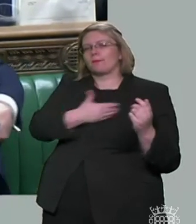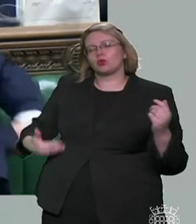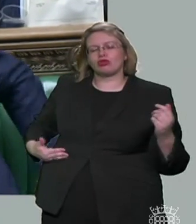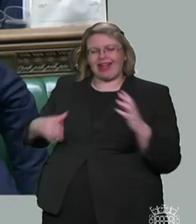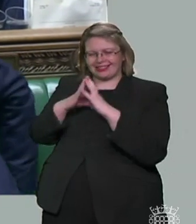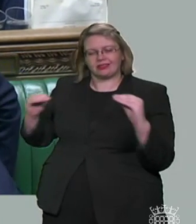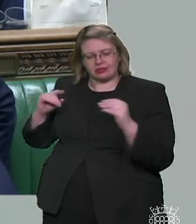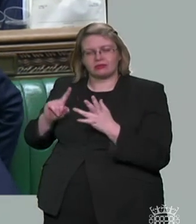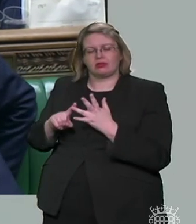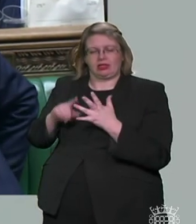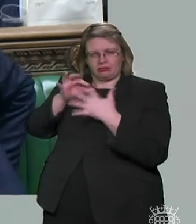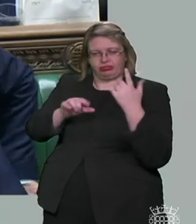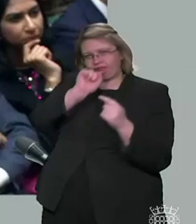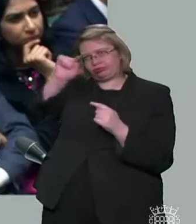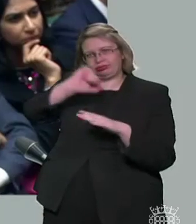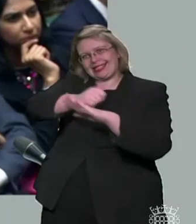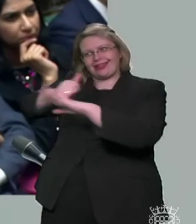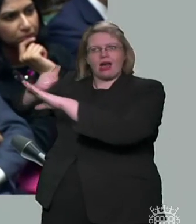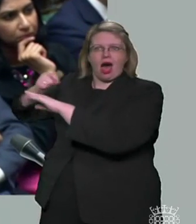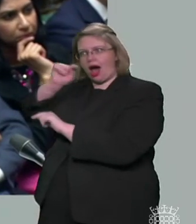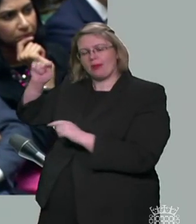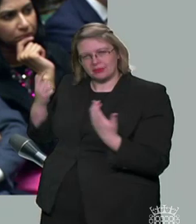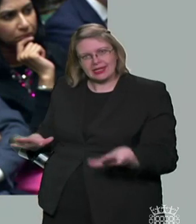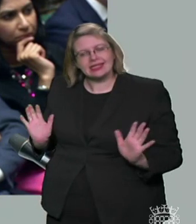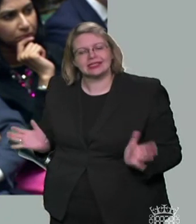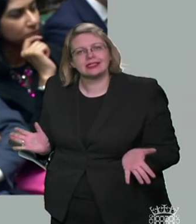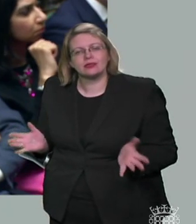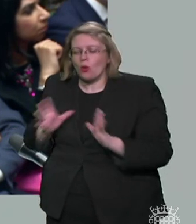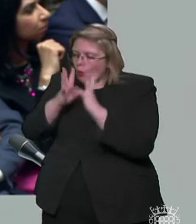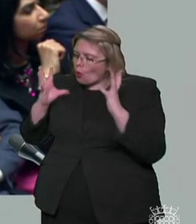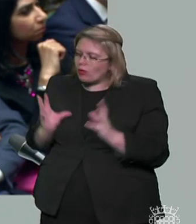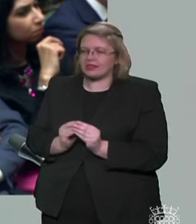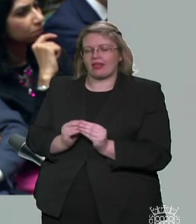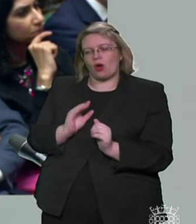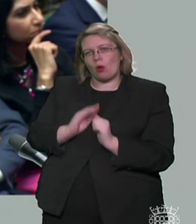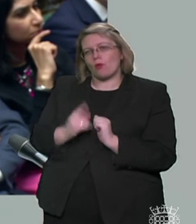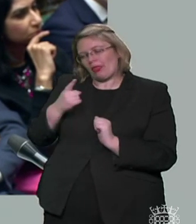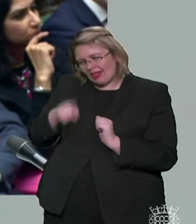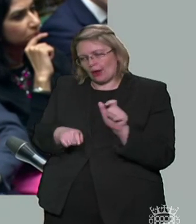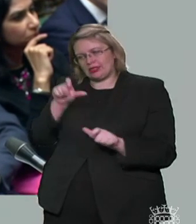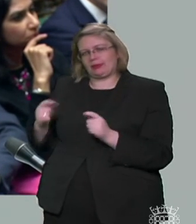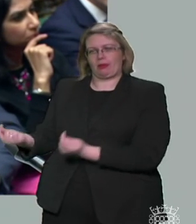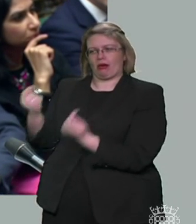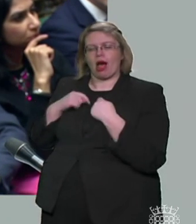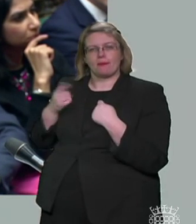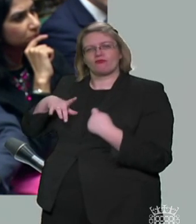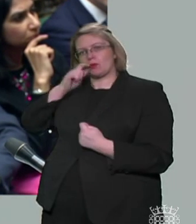We have already got 1,000 people in under the existing scheme.